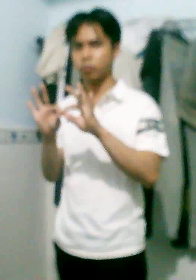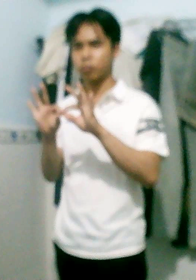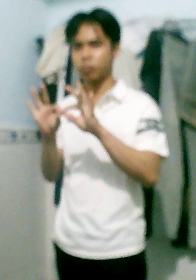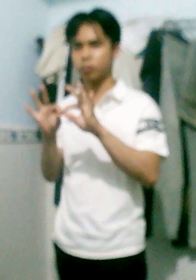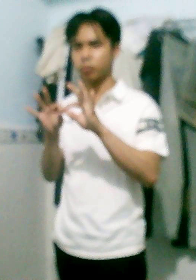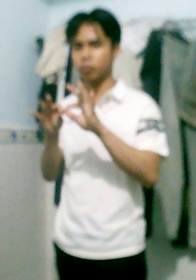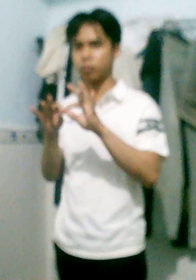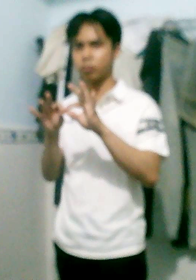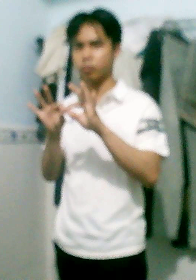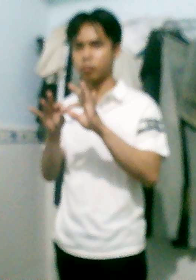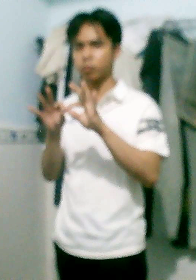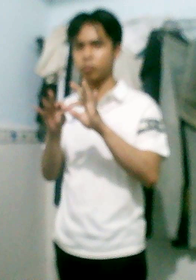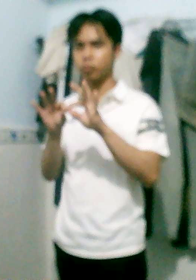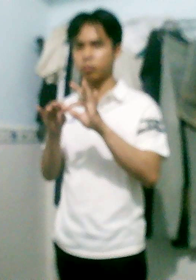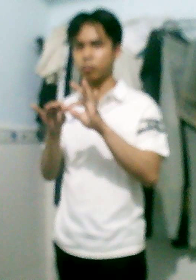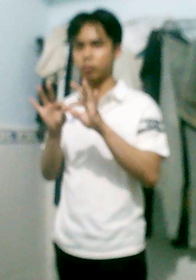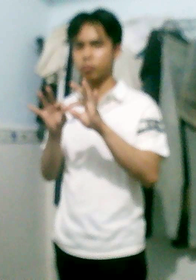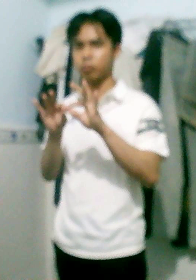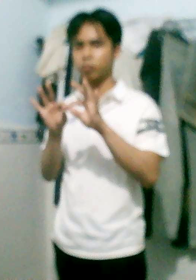phien dich